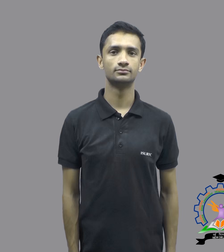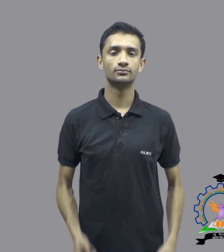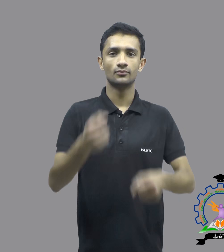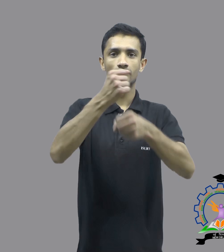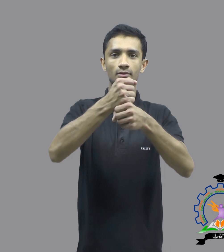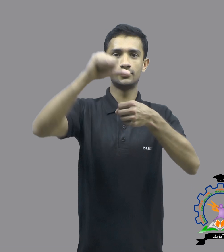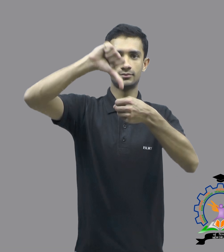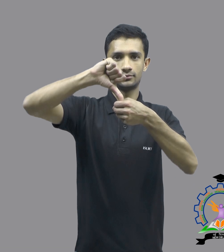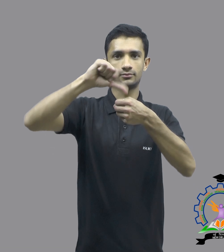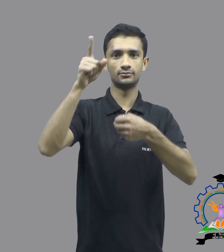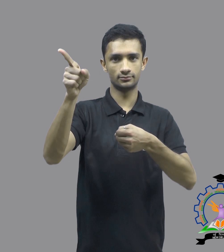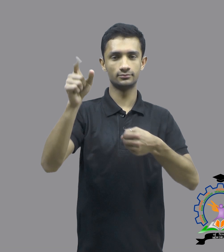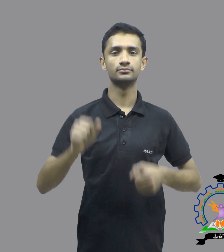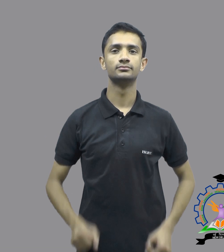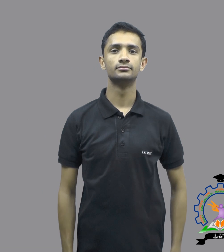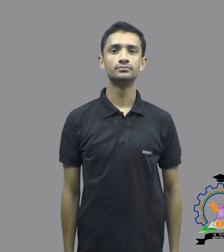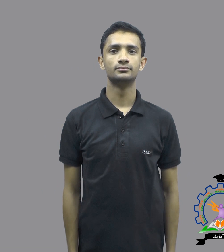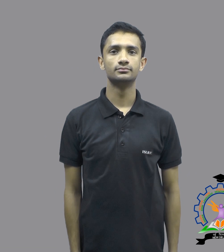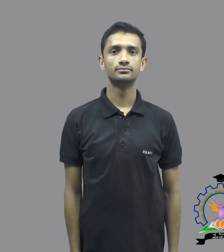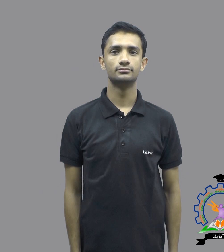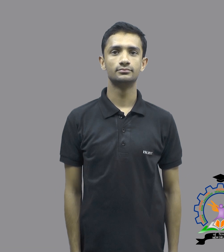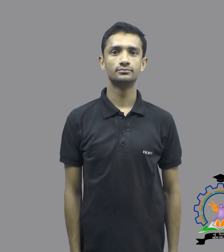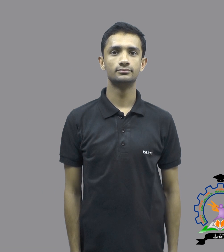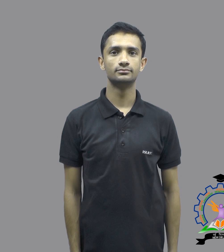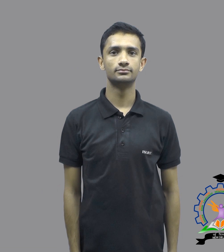Gangtok